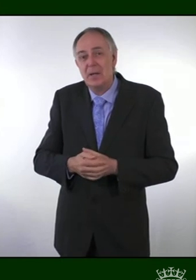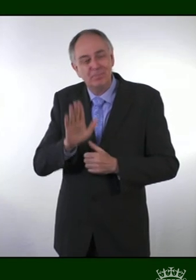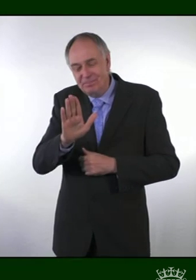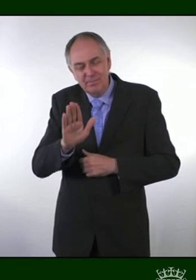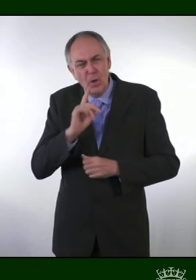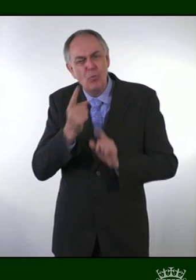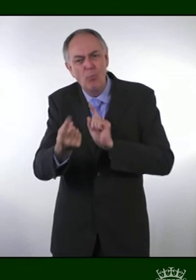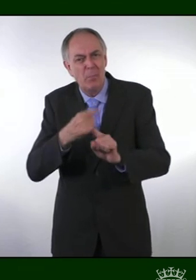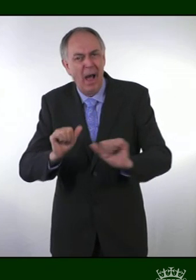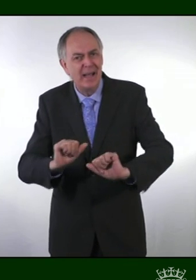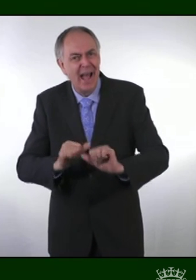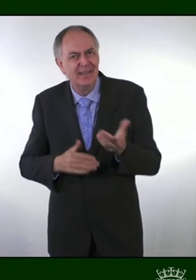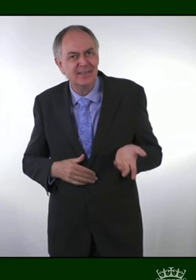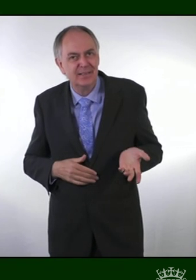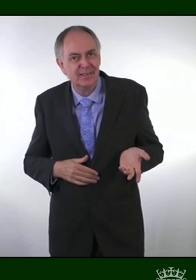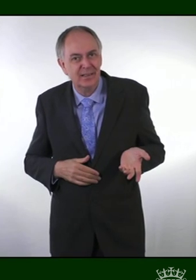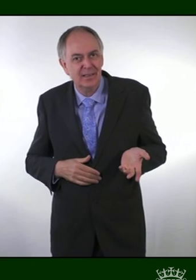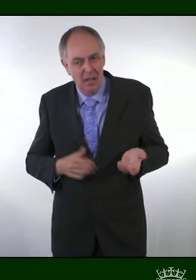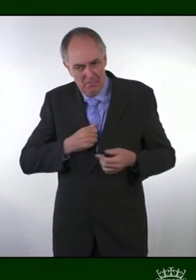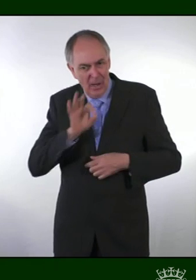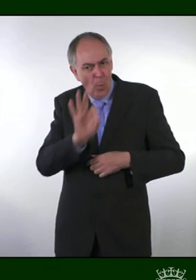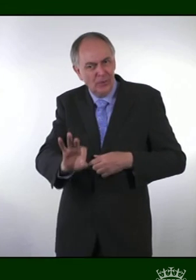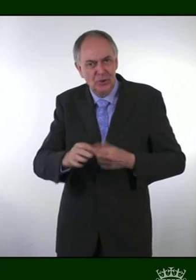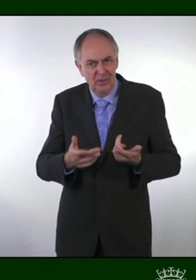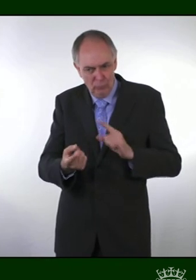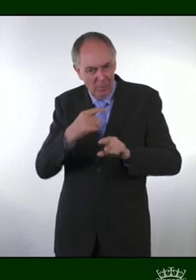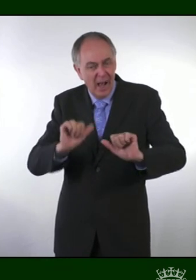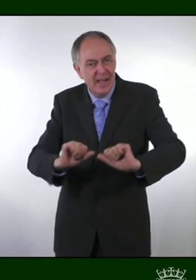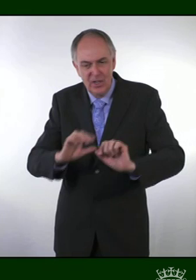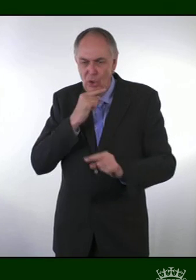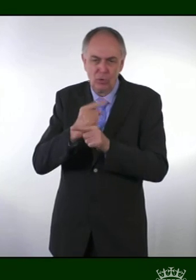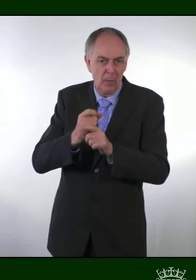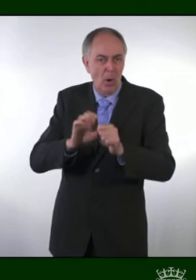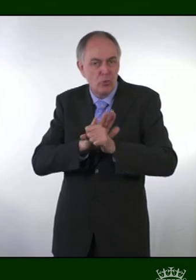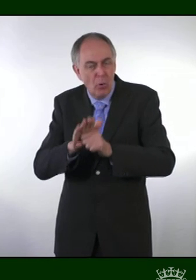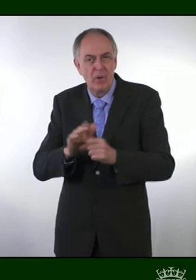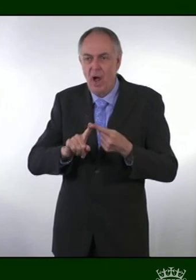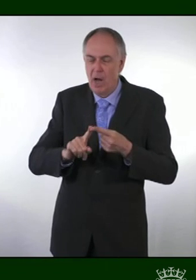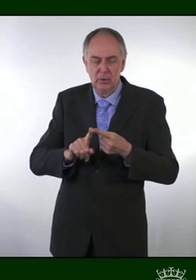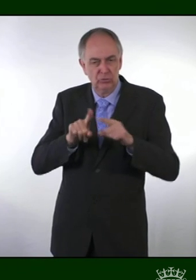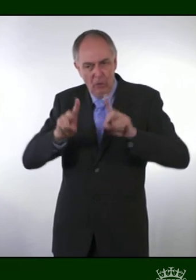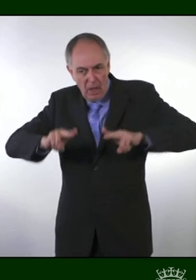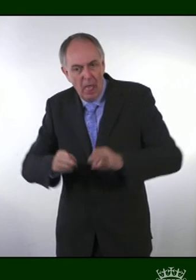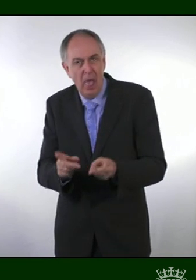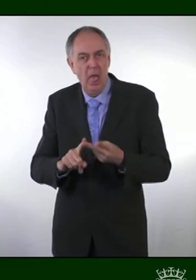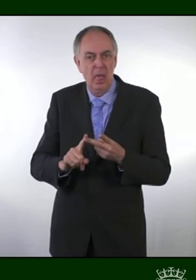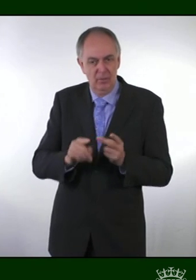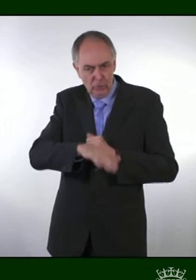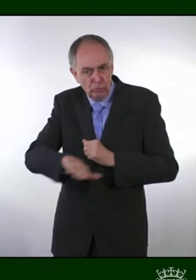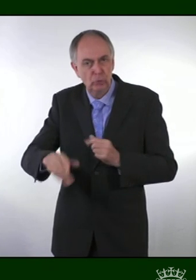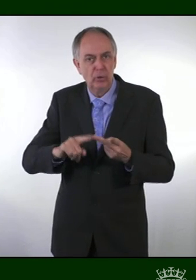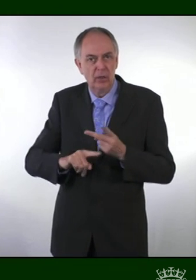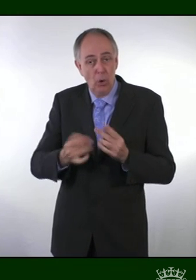How can the right honourable and learned Gentleman talk about tackling the effects of coronavirus on the most disadvantaged?